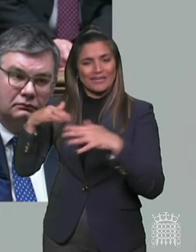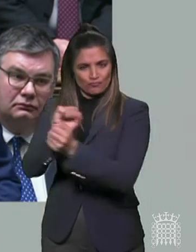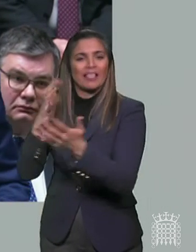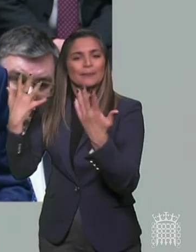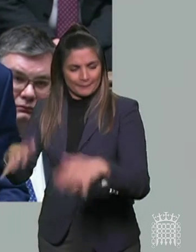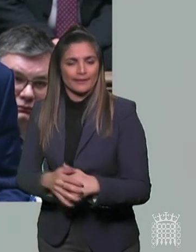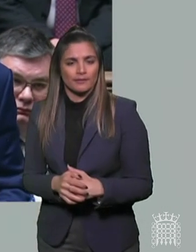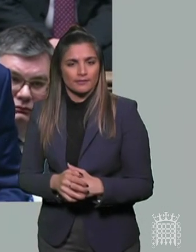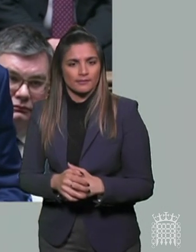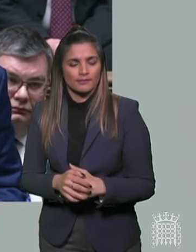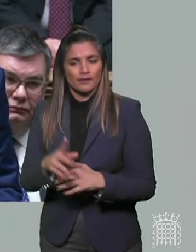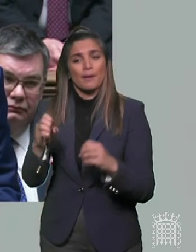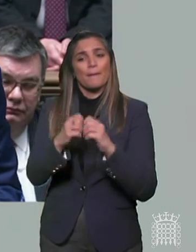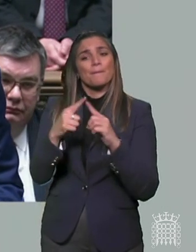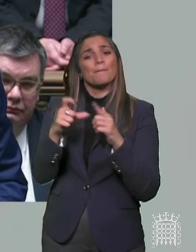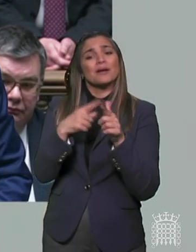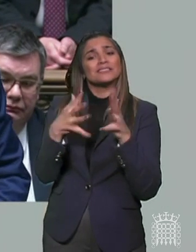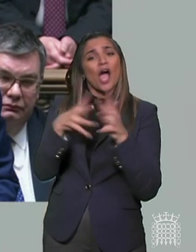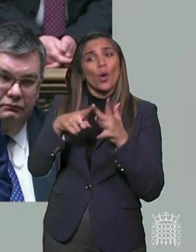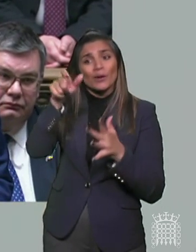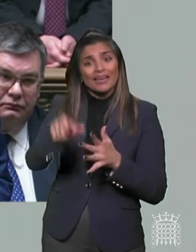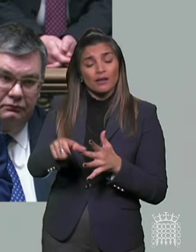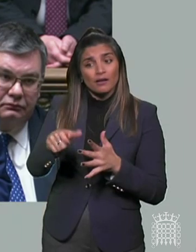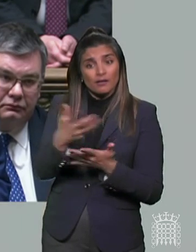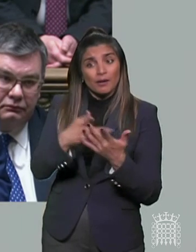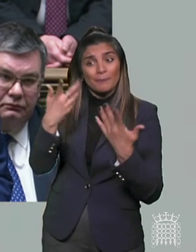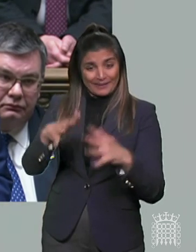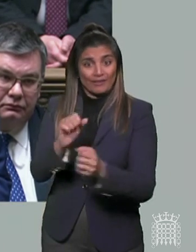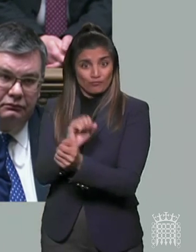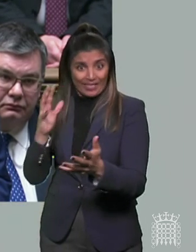We talked about Raif Badawi, the author and critic, and he was recently released.